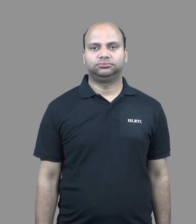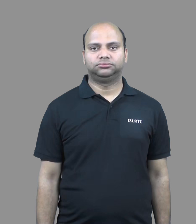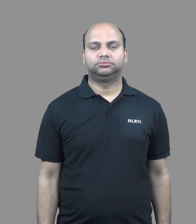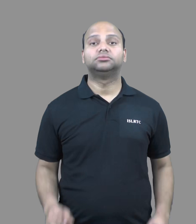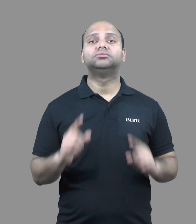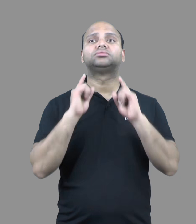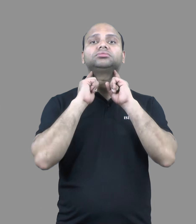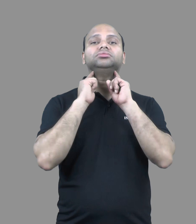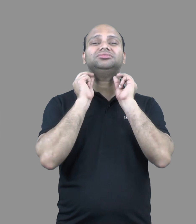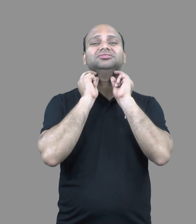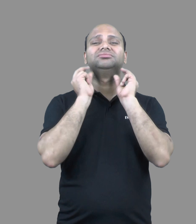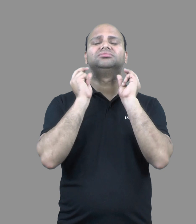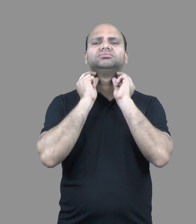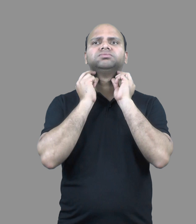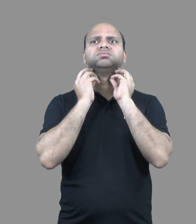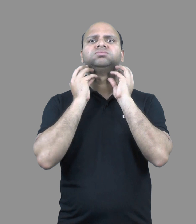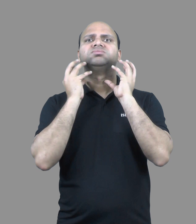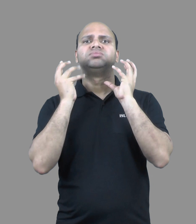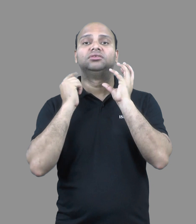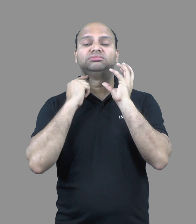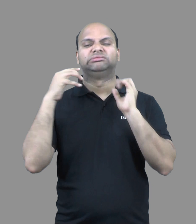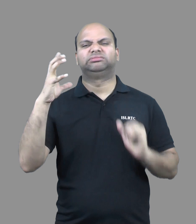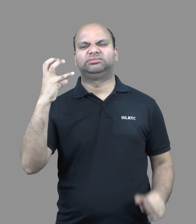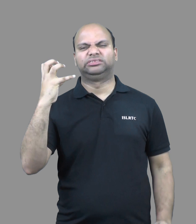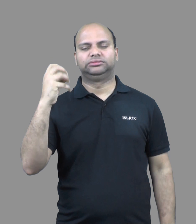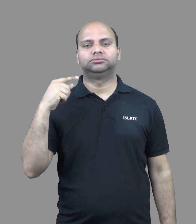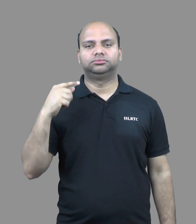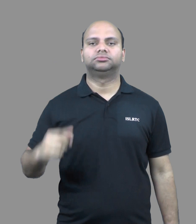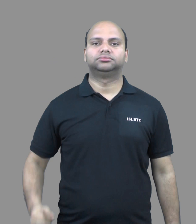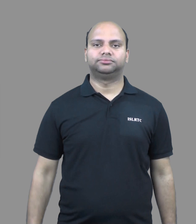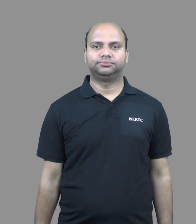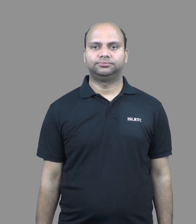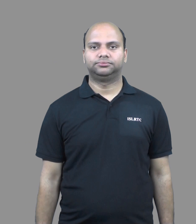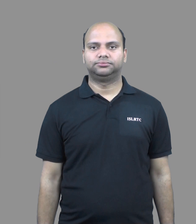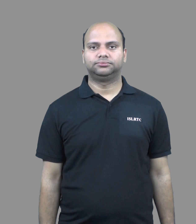Tonsillitis